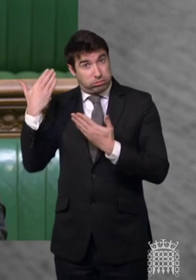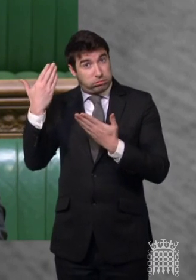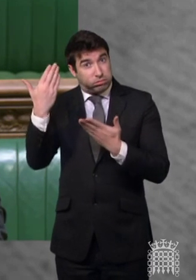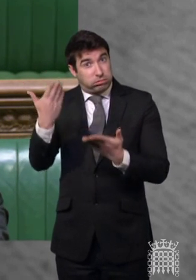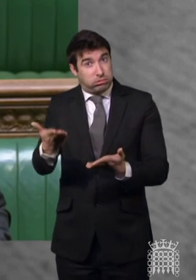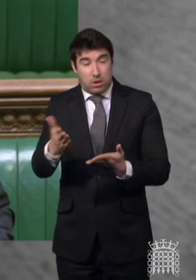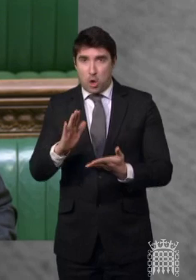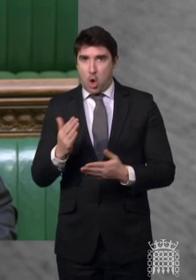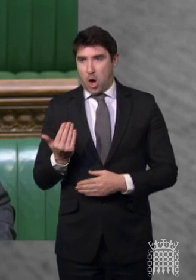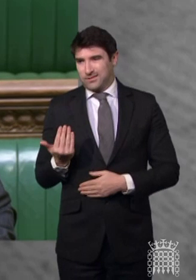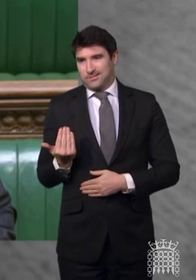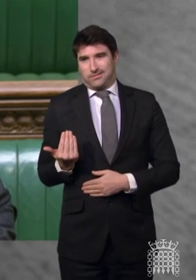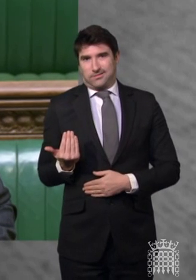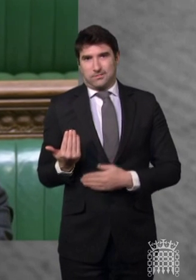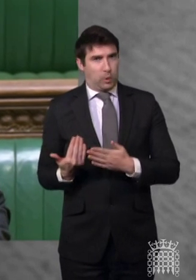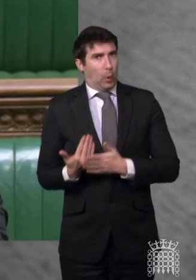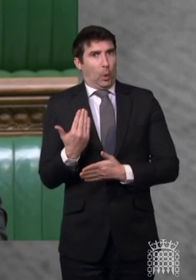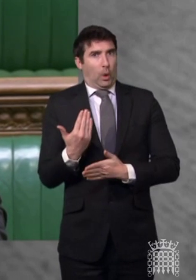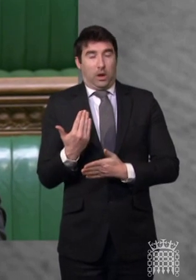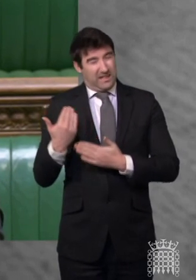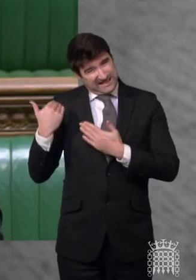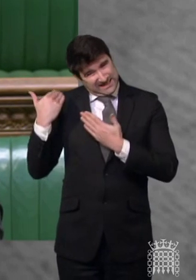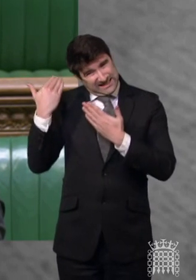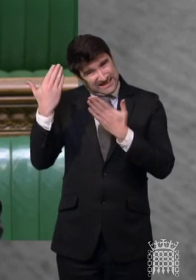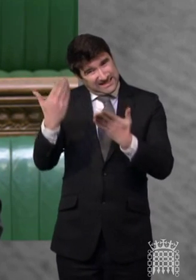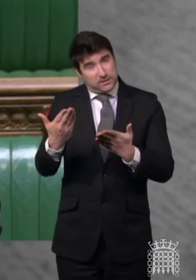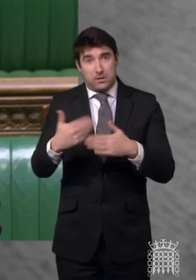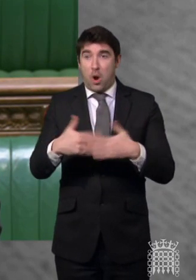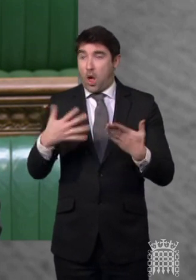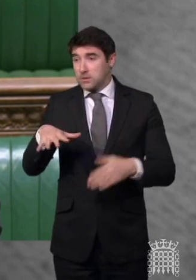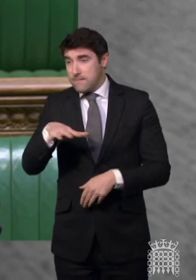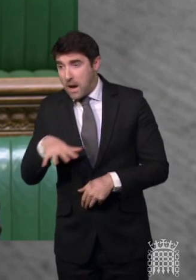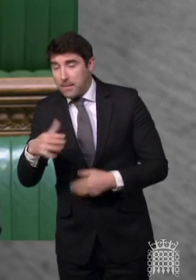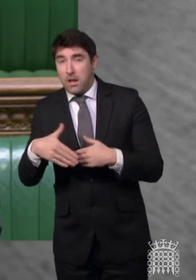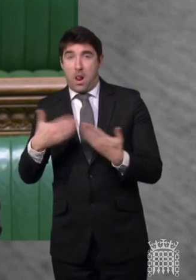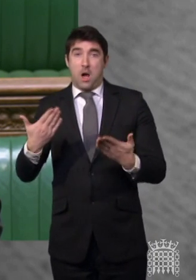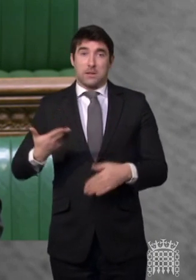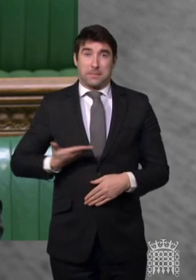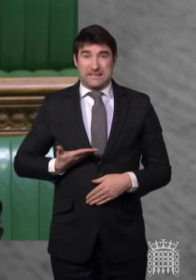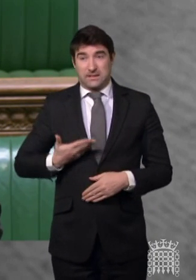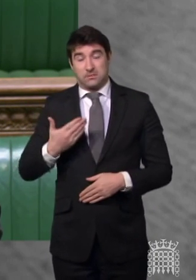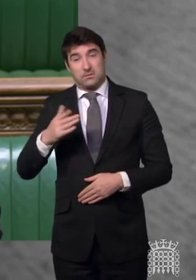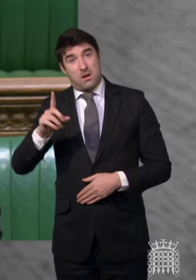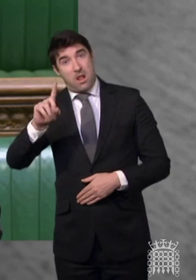It is having a huge impact on families and small businesses in cities such as Leicester and, I am sure, areas in Greater Manchester.